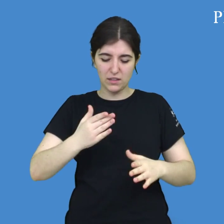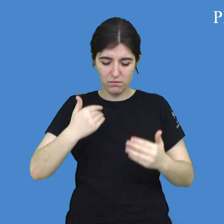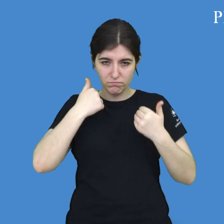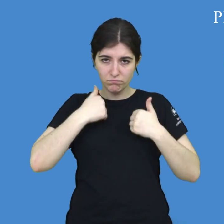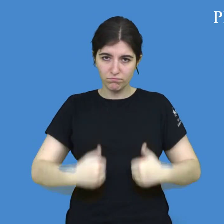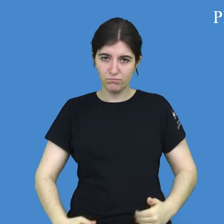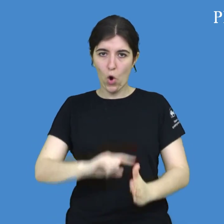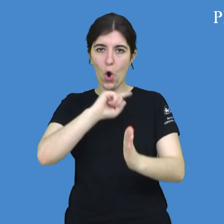cuerpo